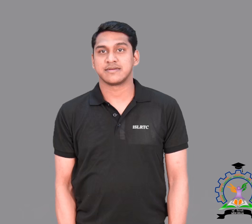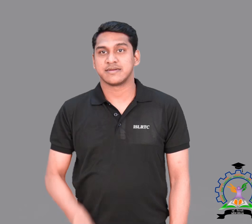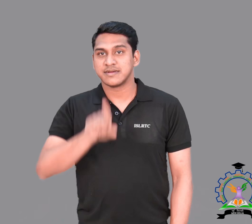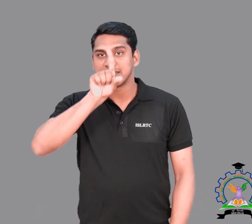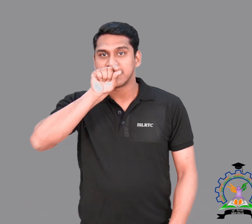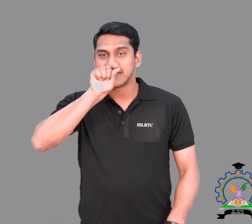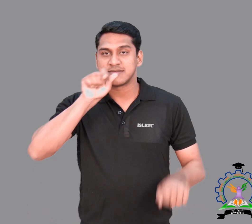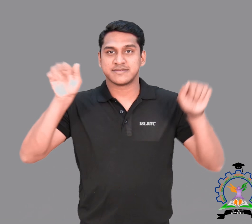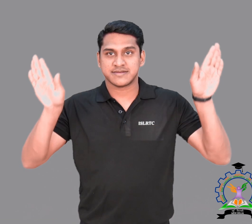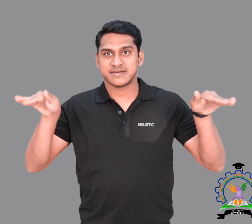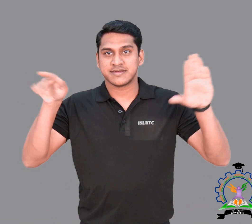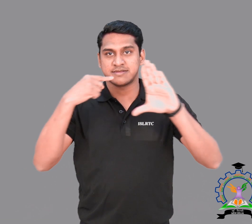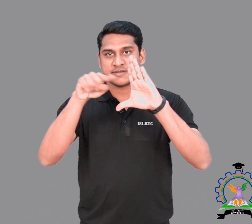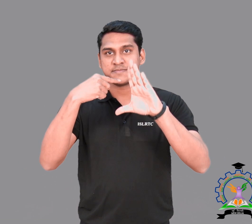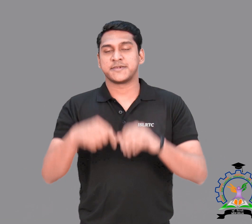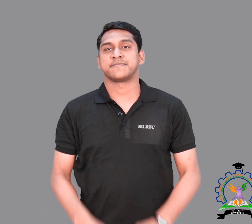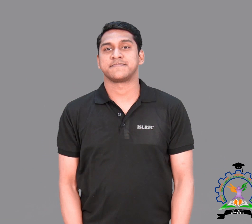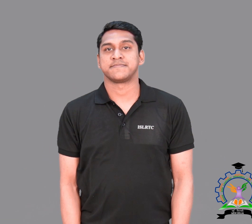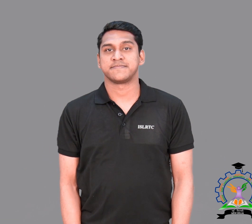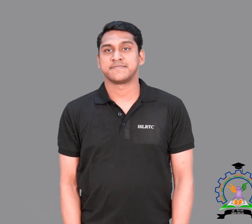Twitter